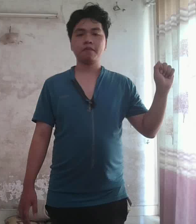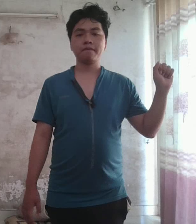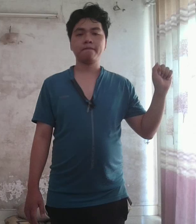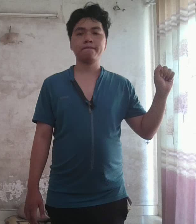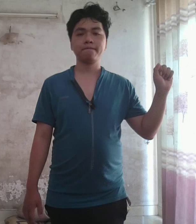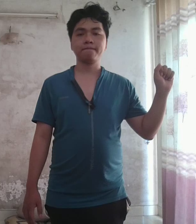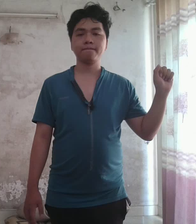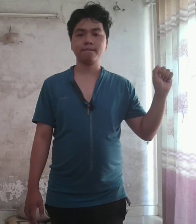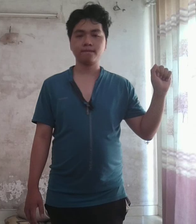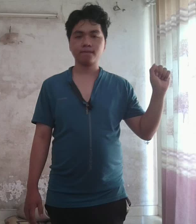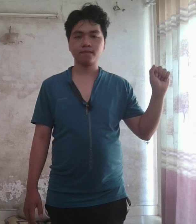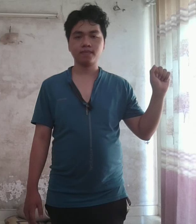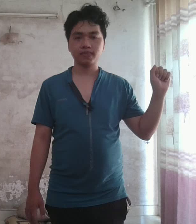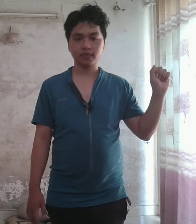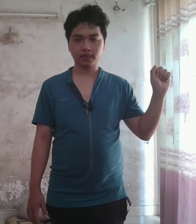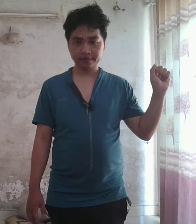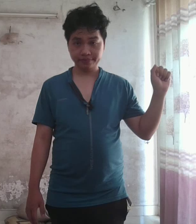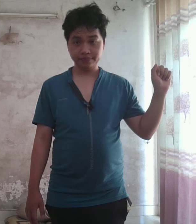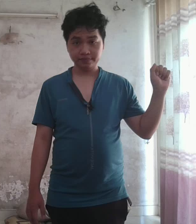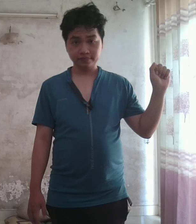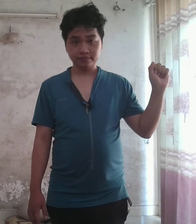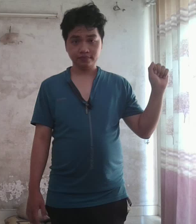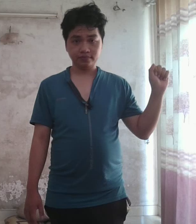a